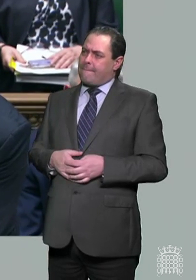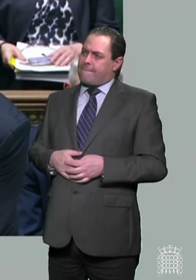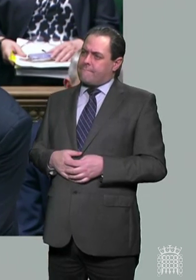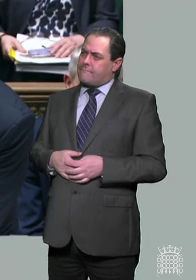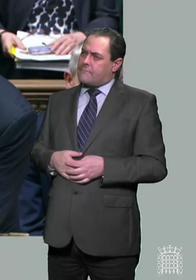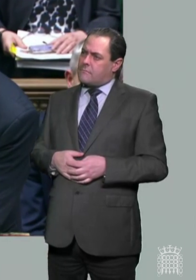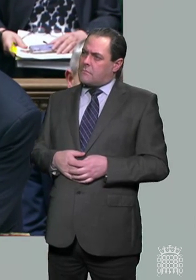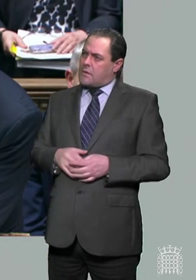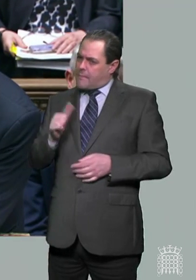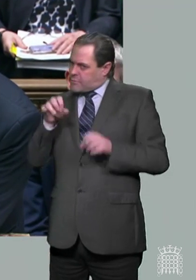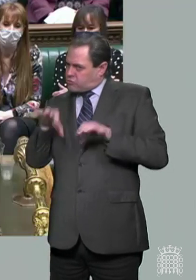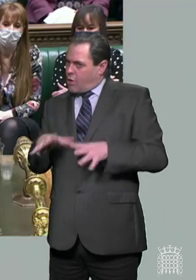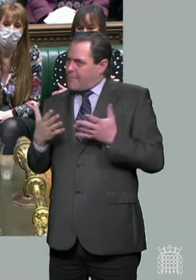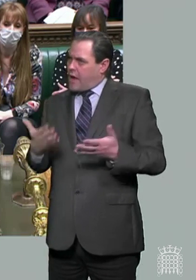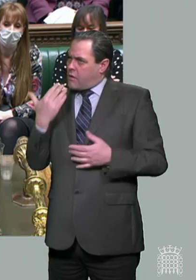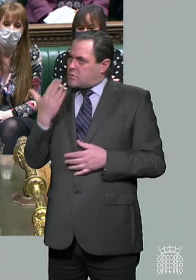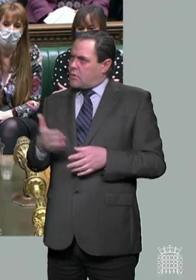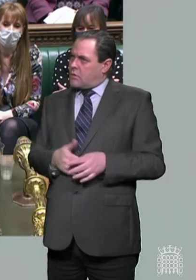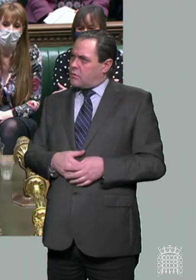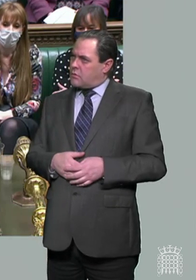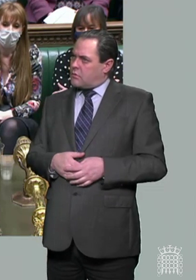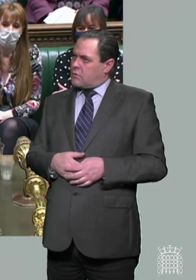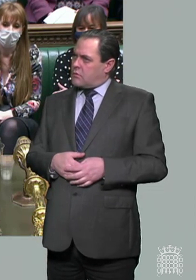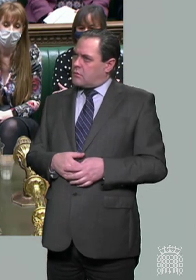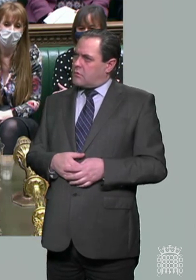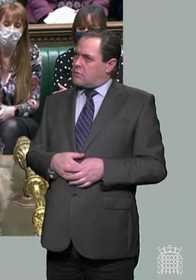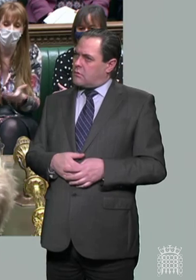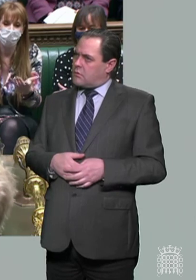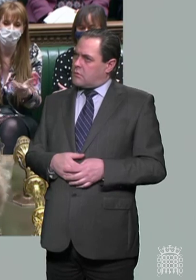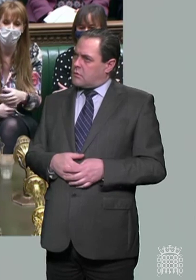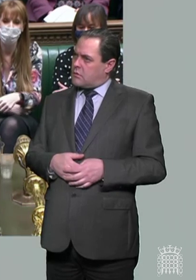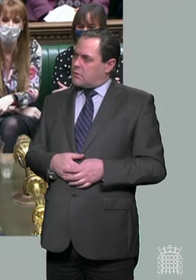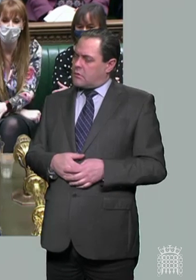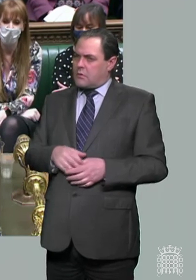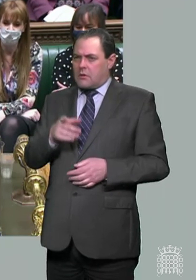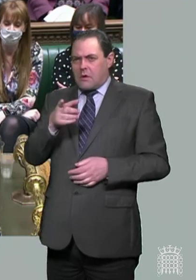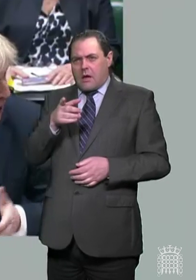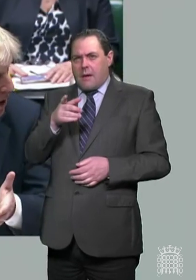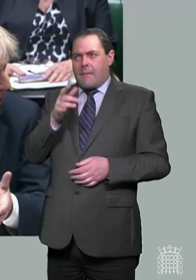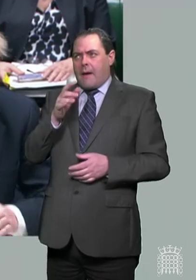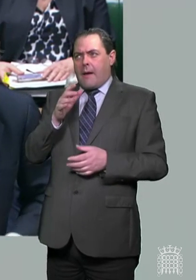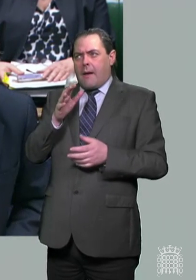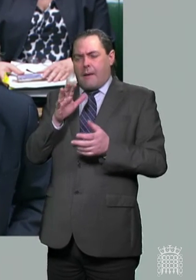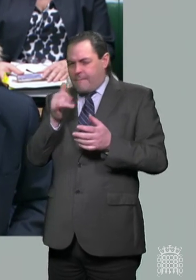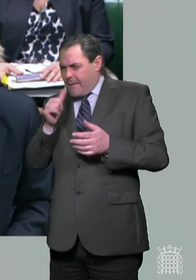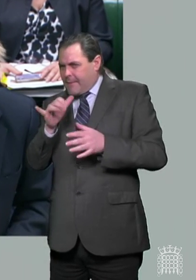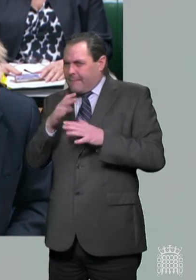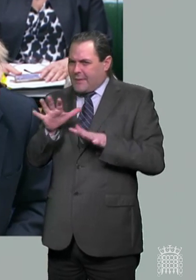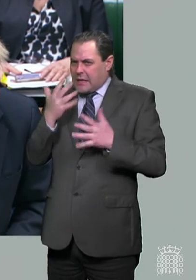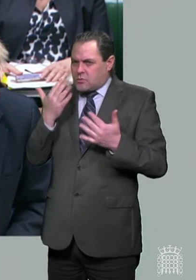Maybe he has dropped that one now. I cannot tell whether he has dropped that one; maybe he has.